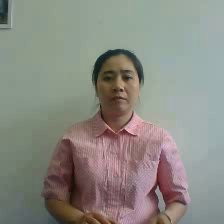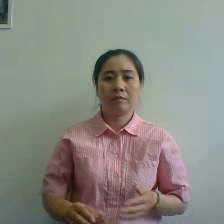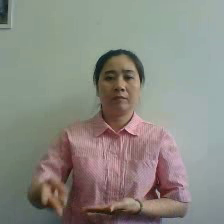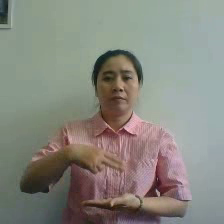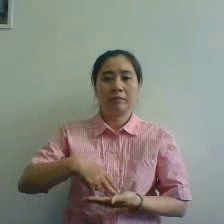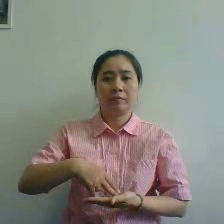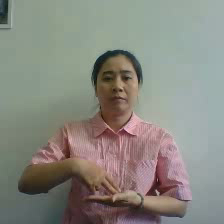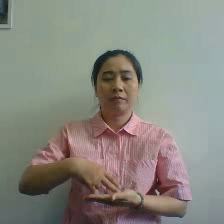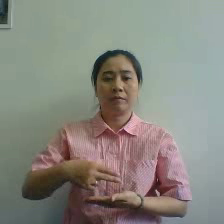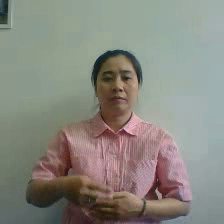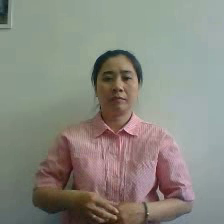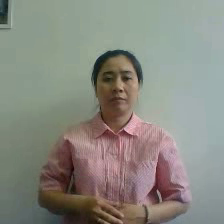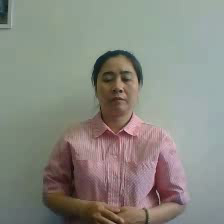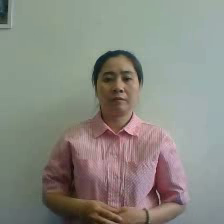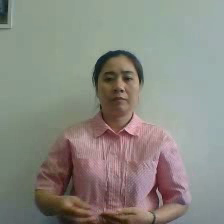Thức ăn